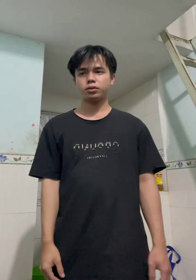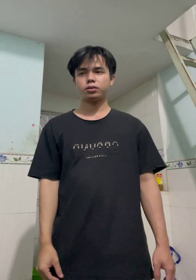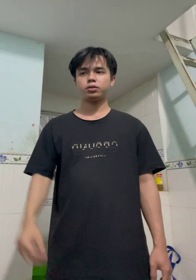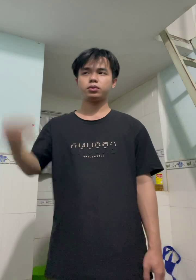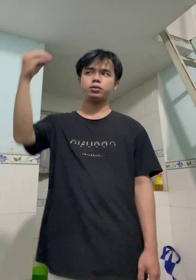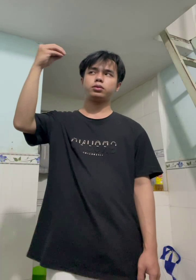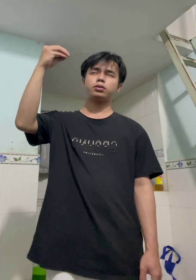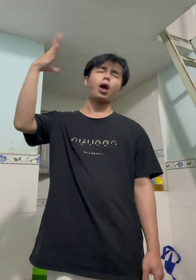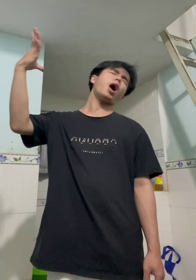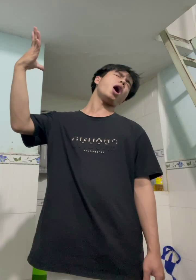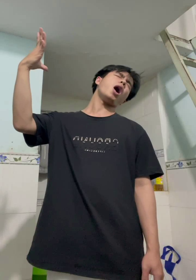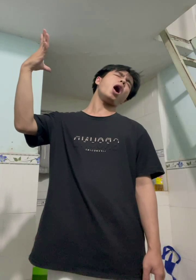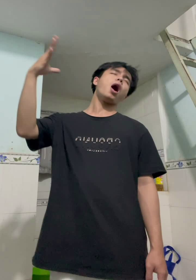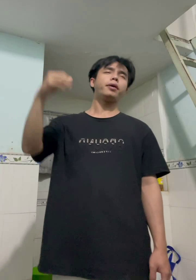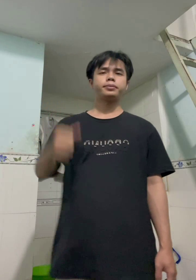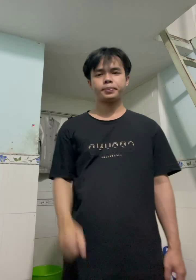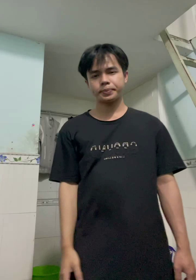troi nang